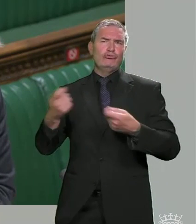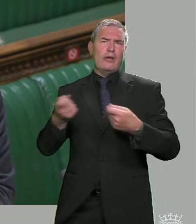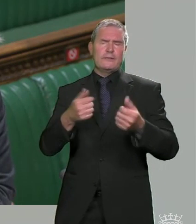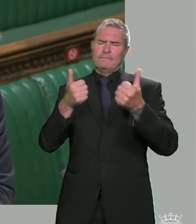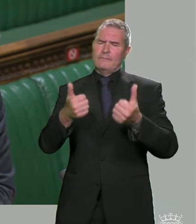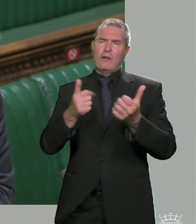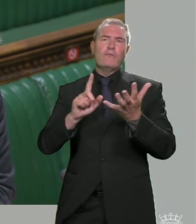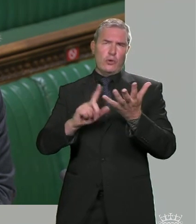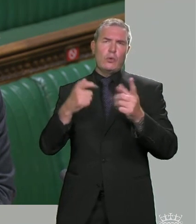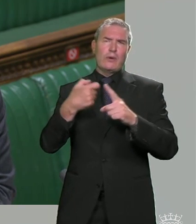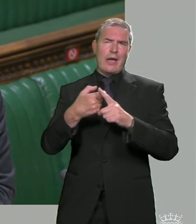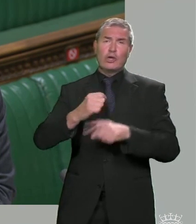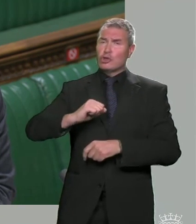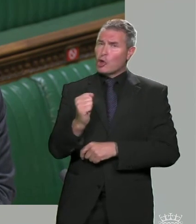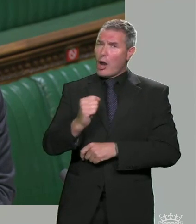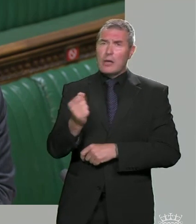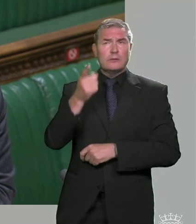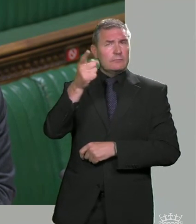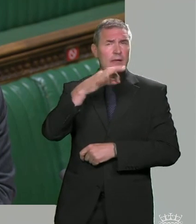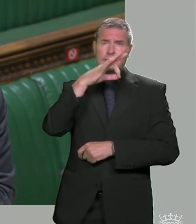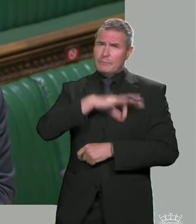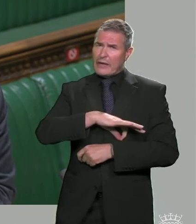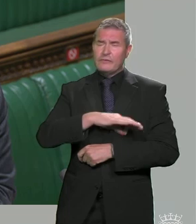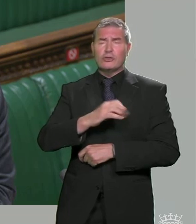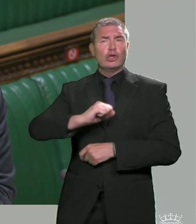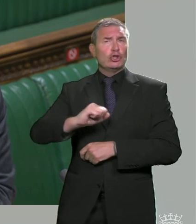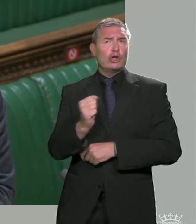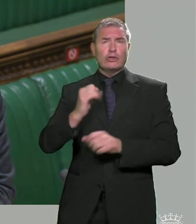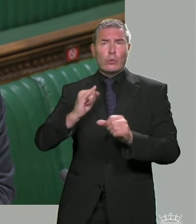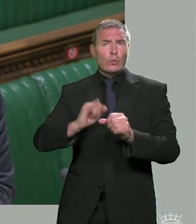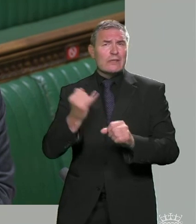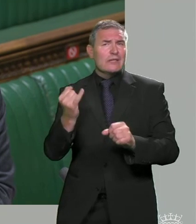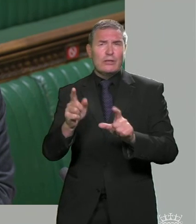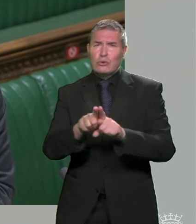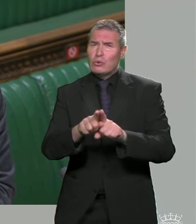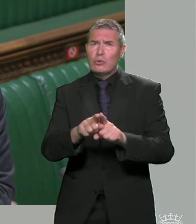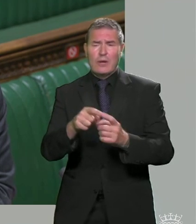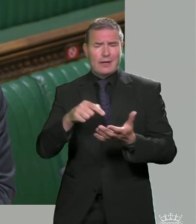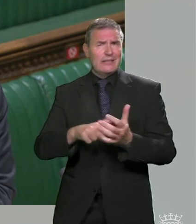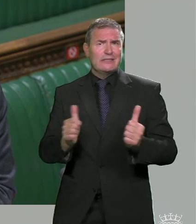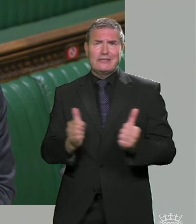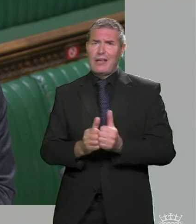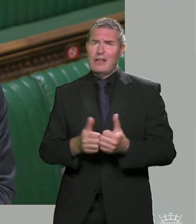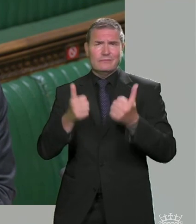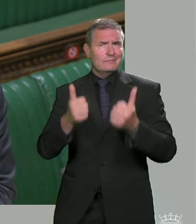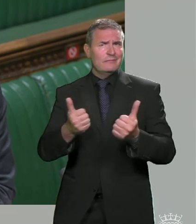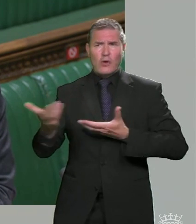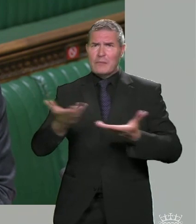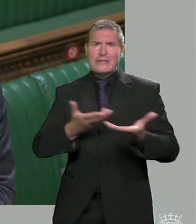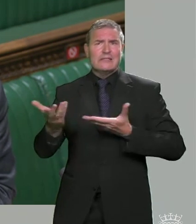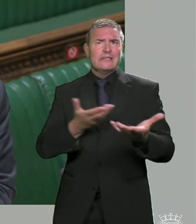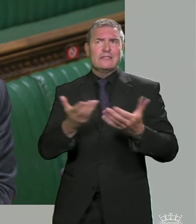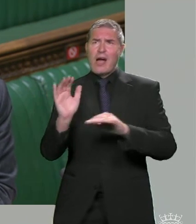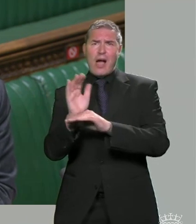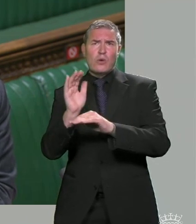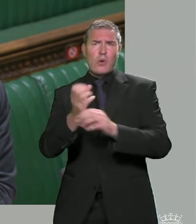It is a great deal for Scotland, for Scottish whisky, and for Scottish business and services exports.